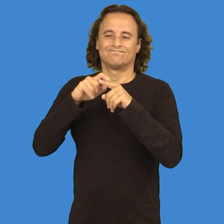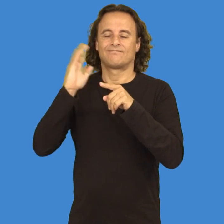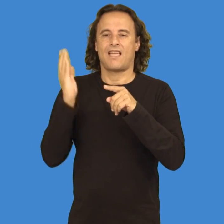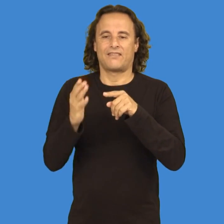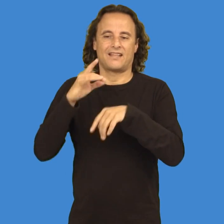afectar